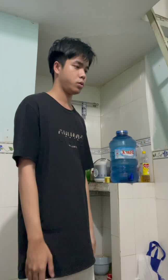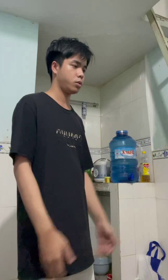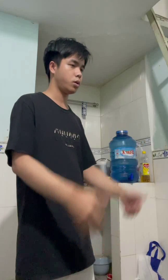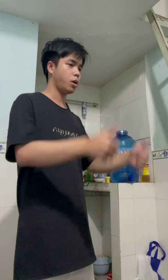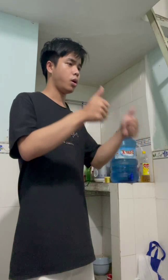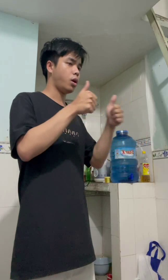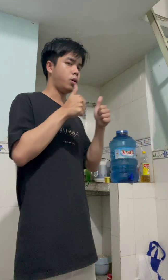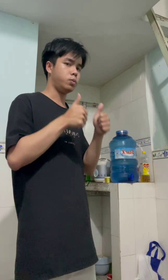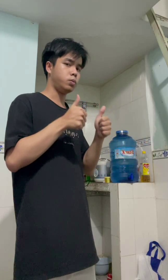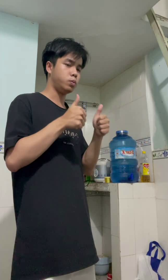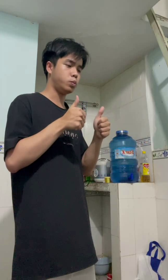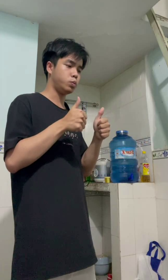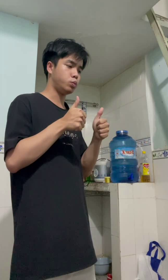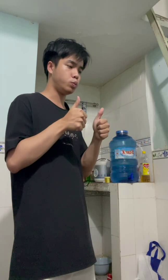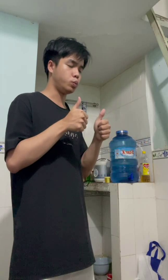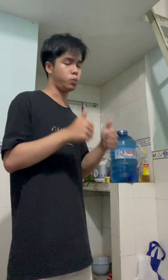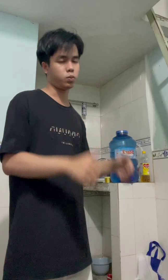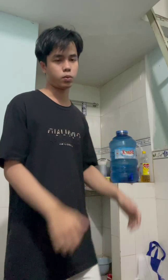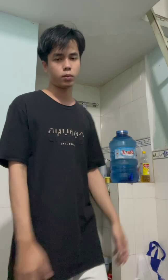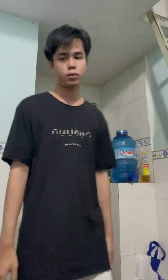rat tot